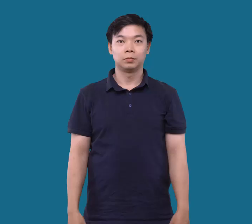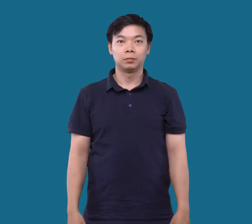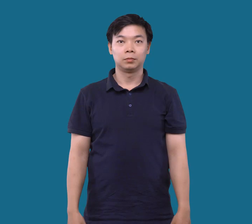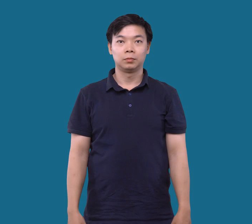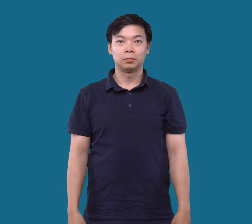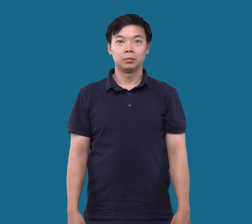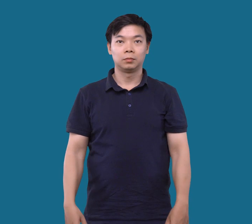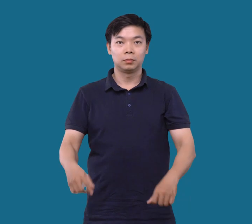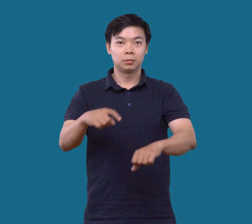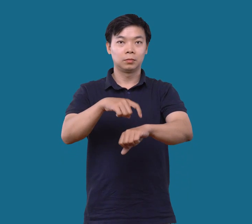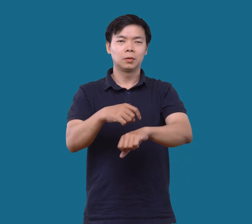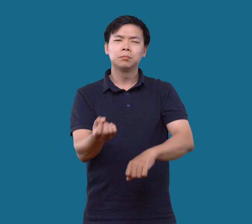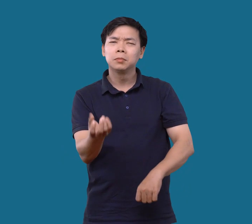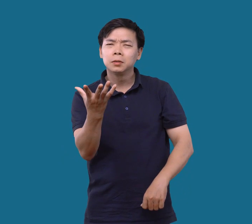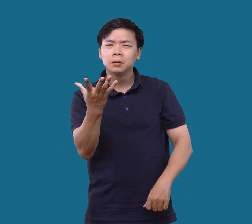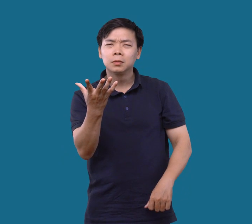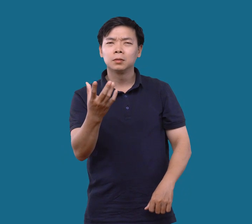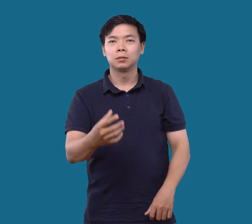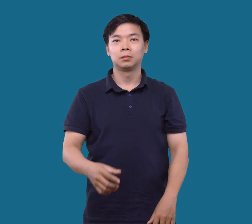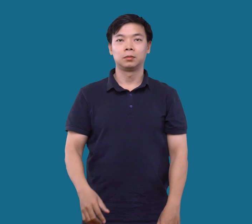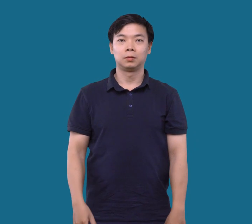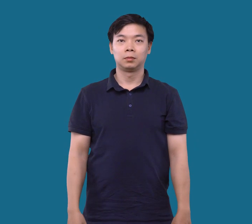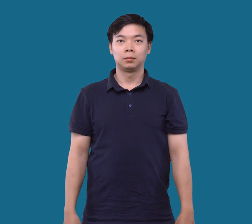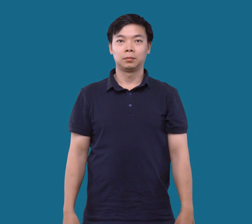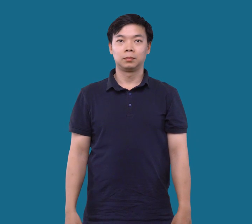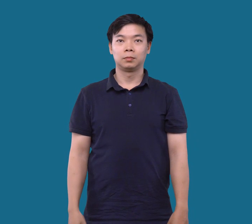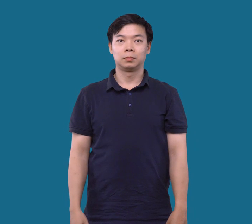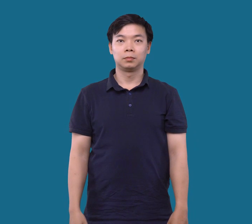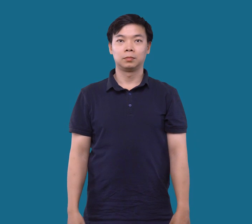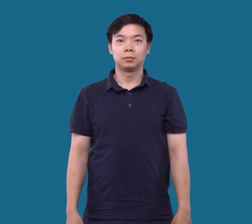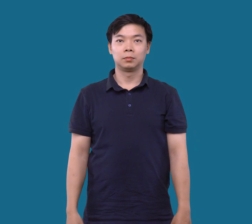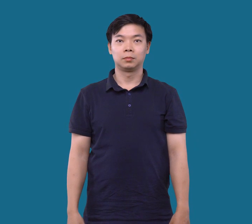mấy giờ?